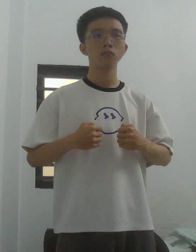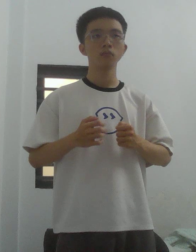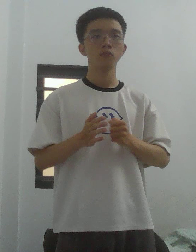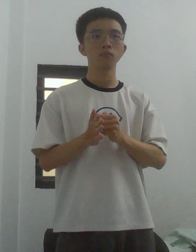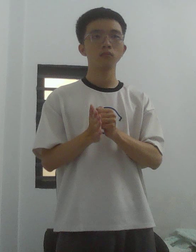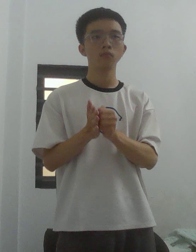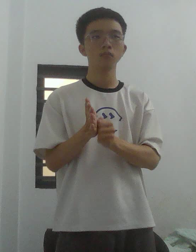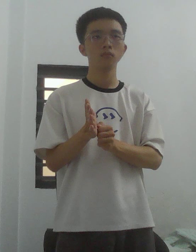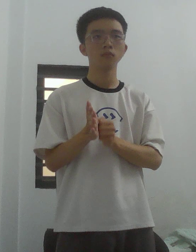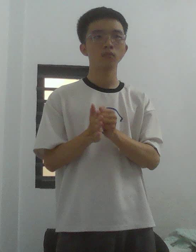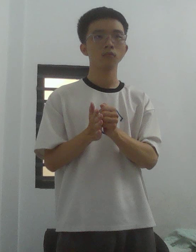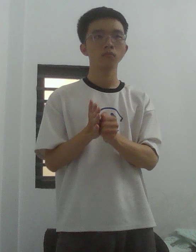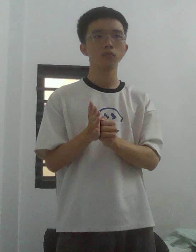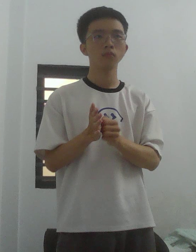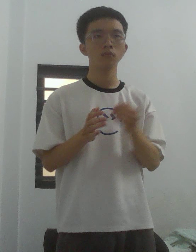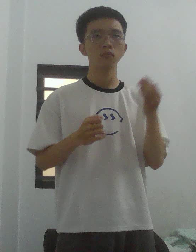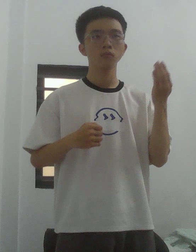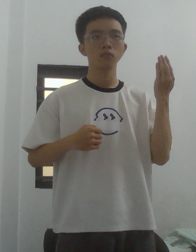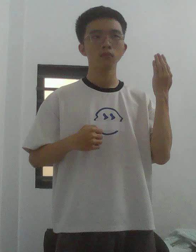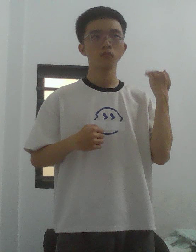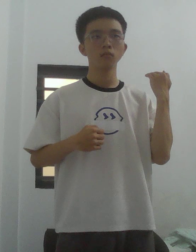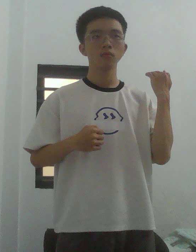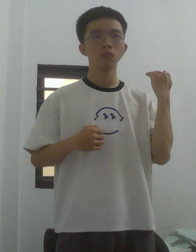thang truoc